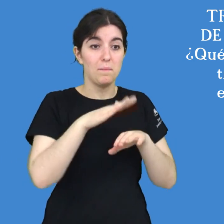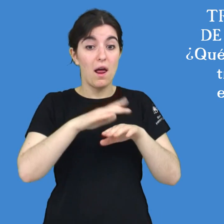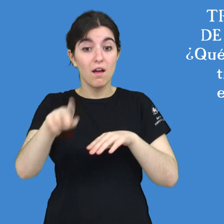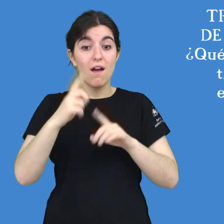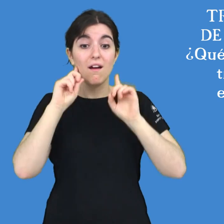despues